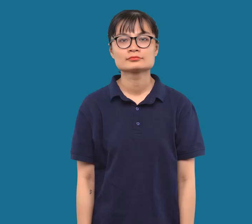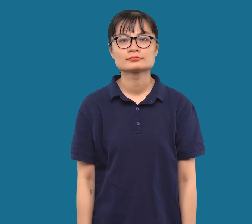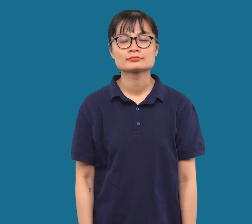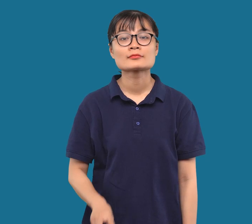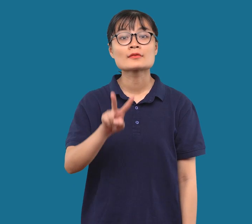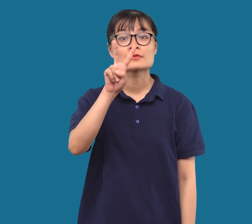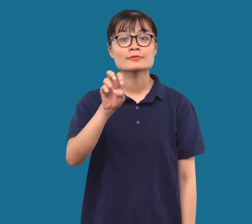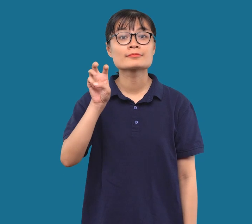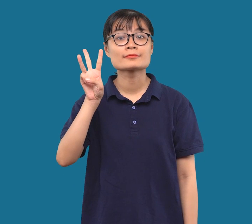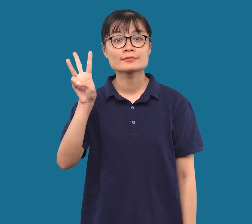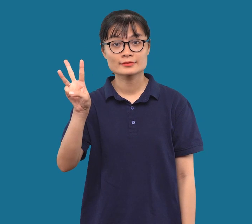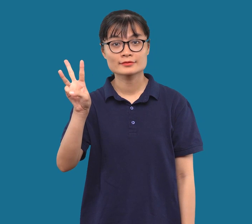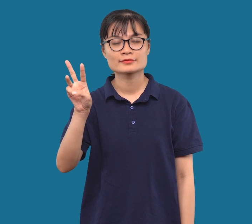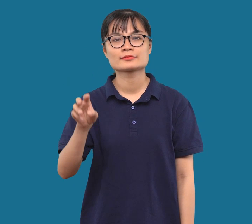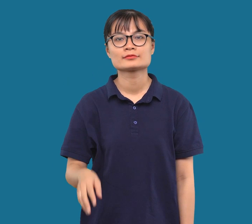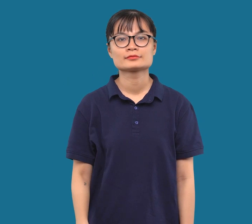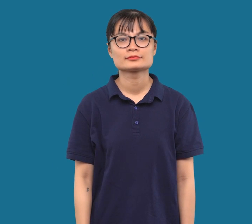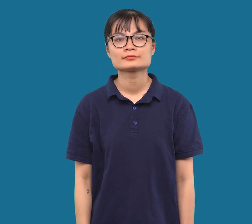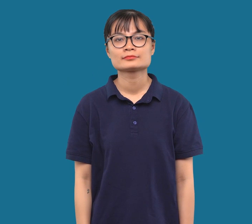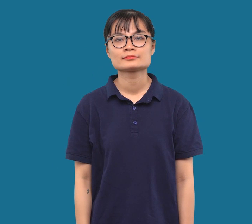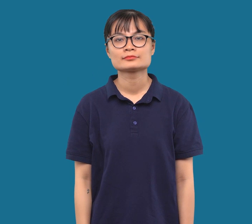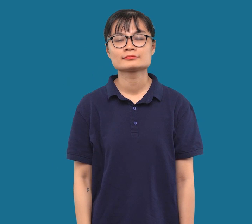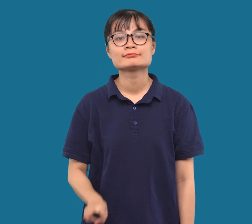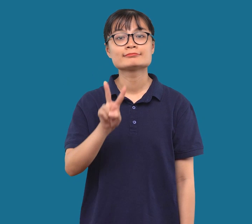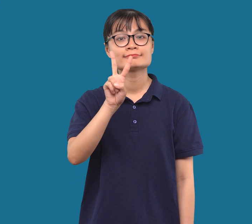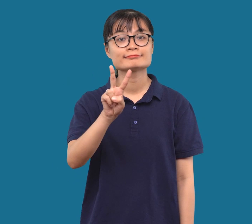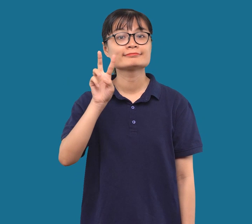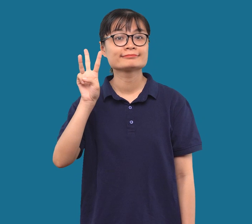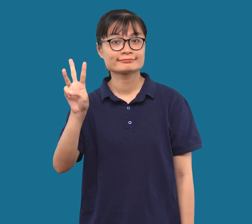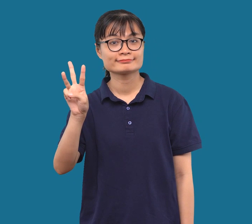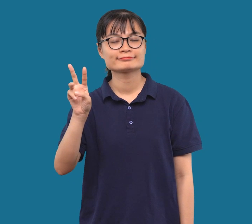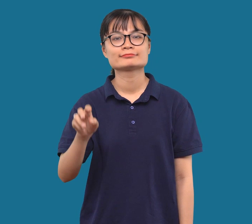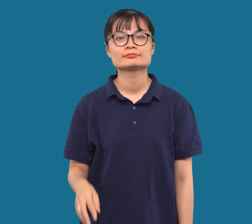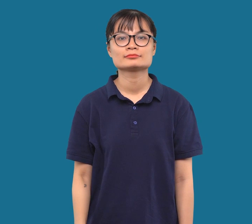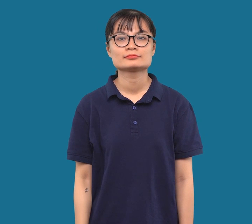23